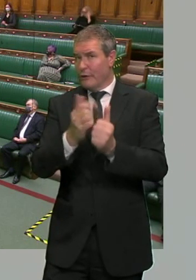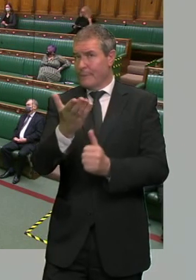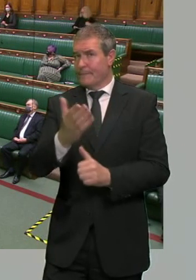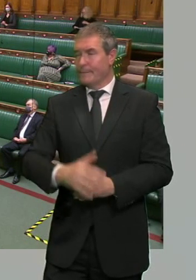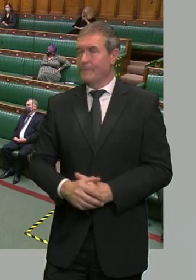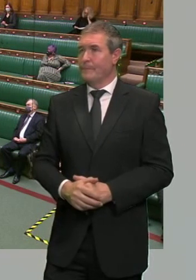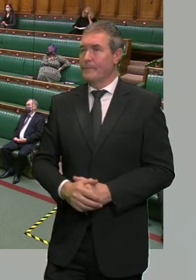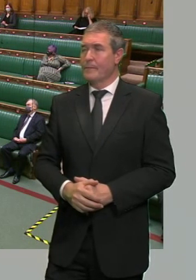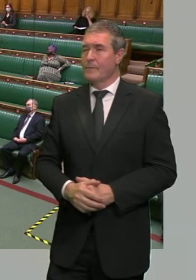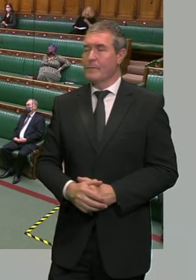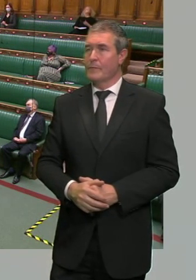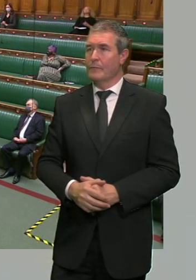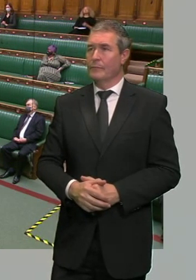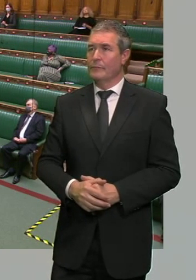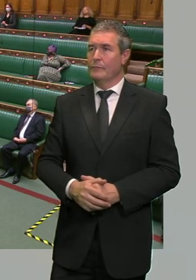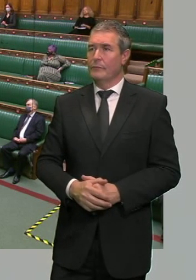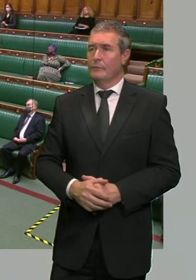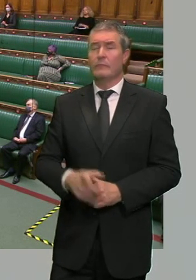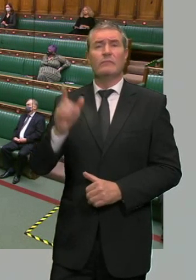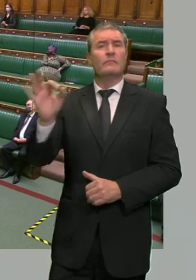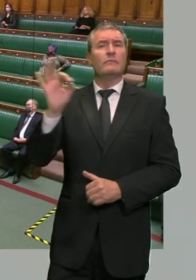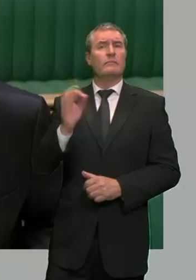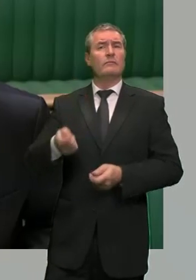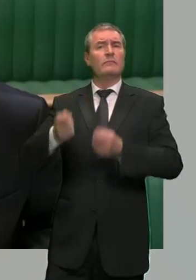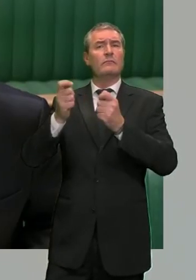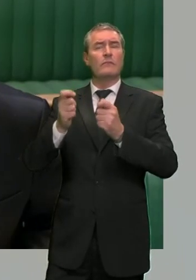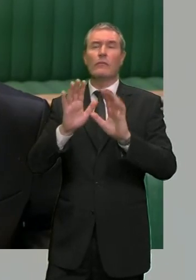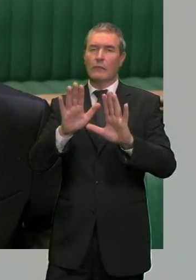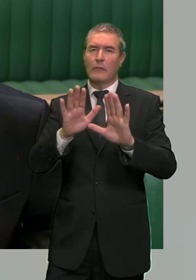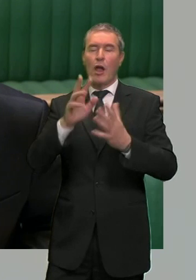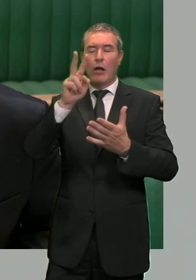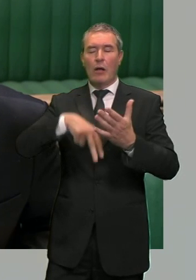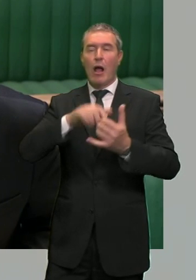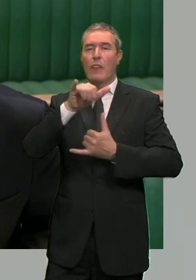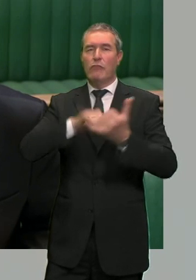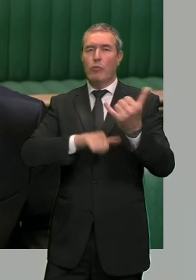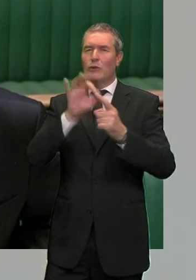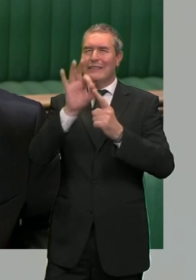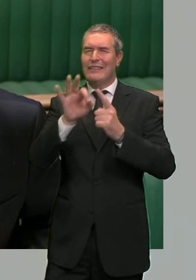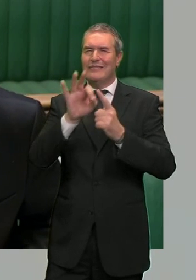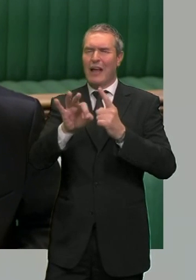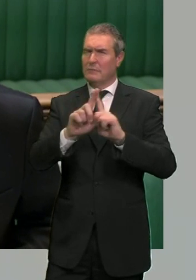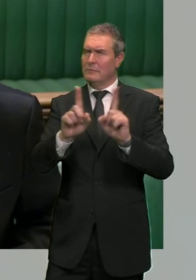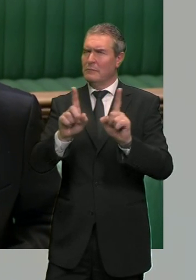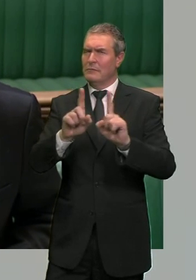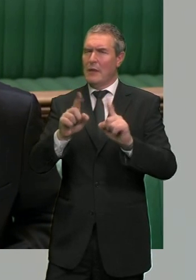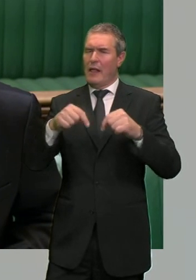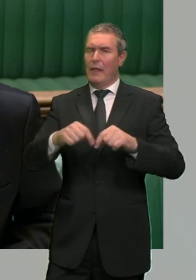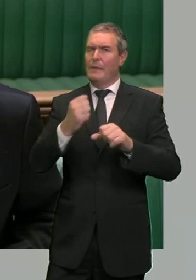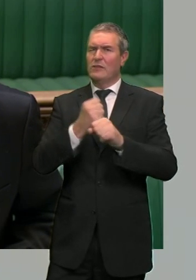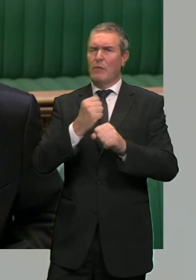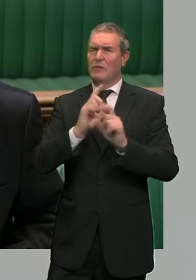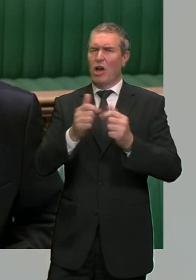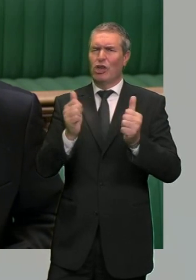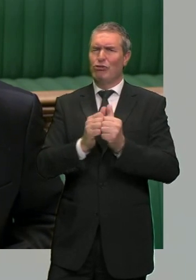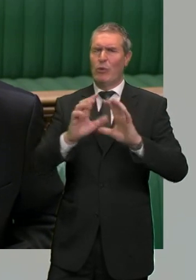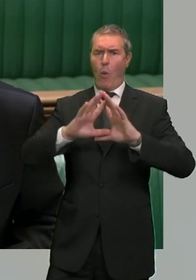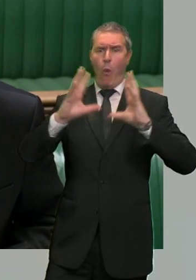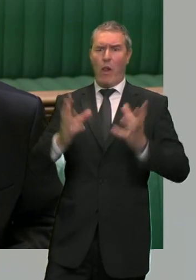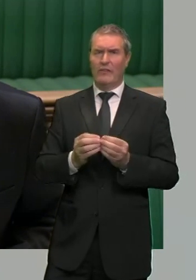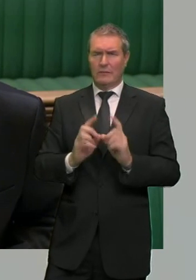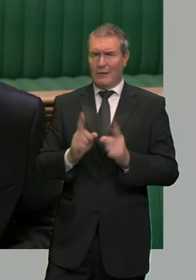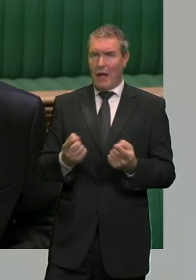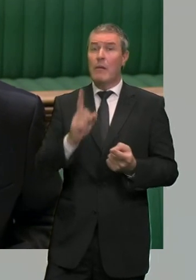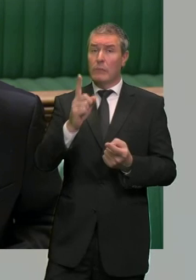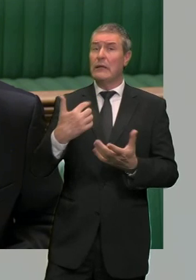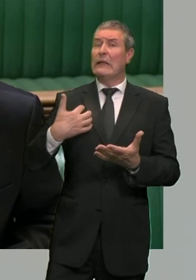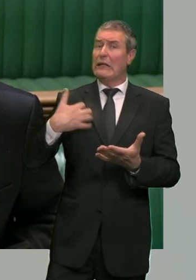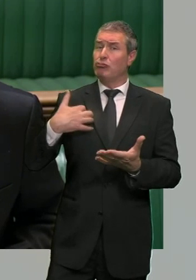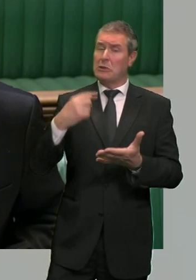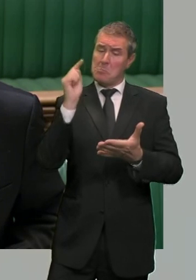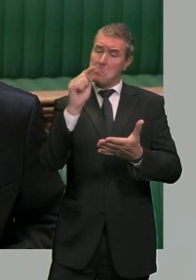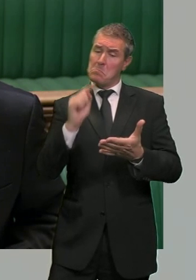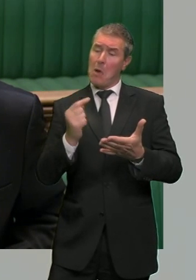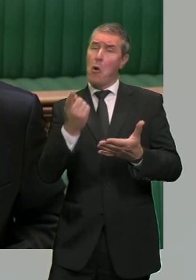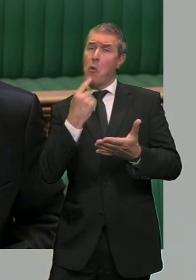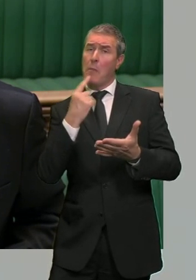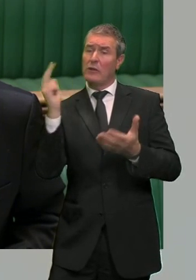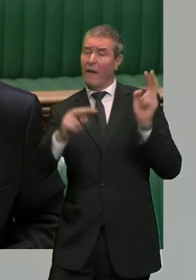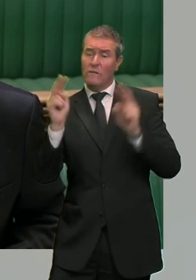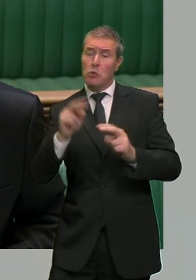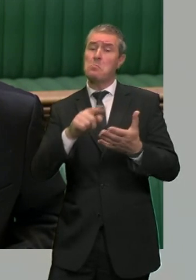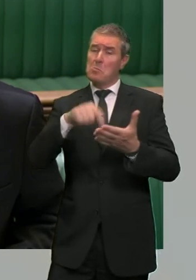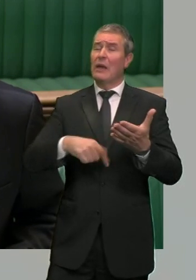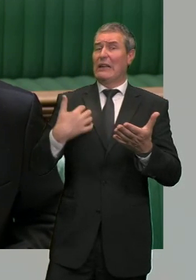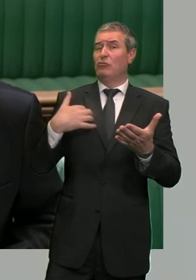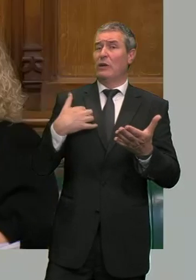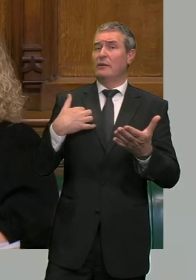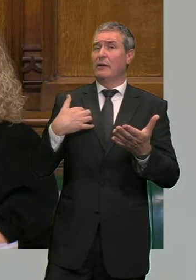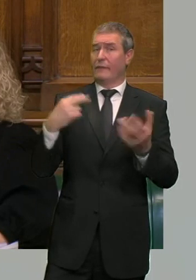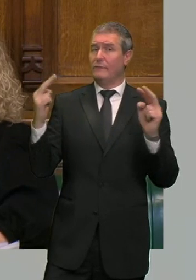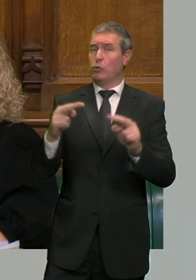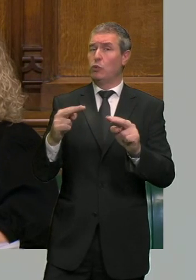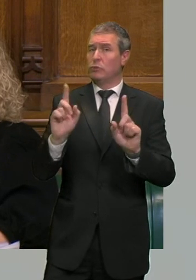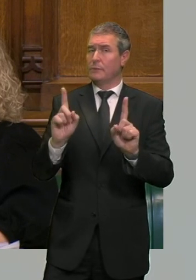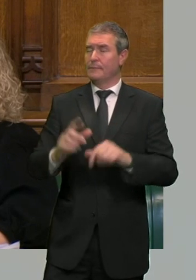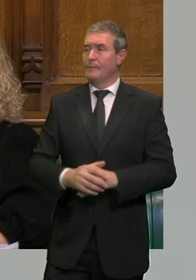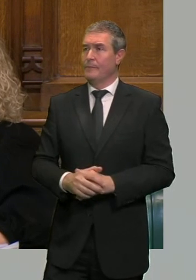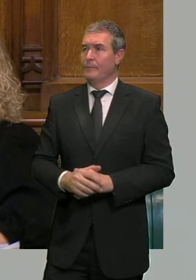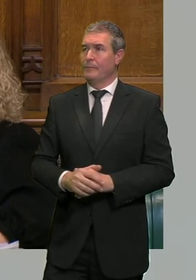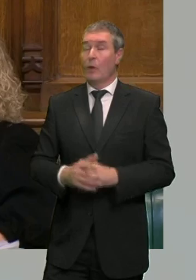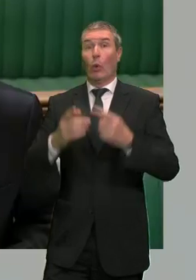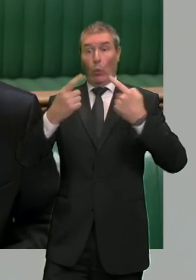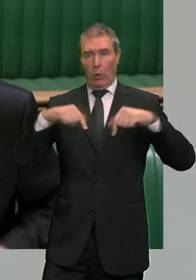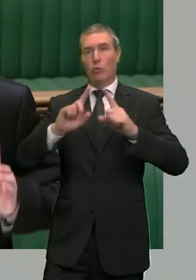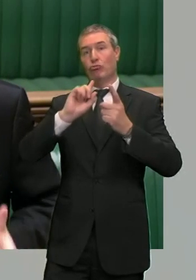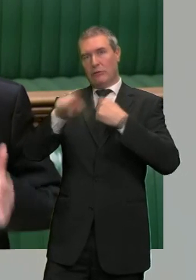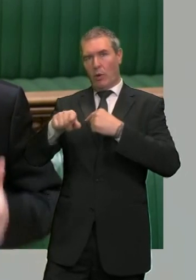Of course, when we look at and read the report in detail, the Government are not going to agree with everything, but there are some interesting observations and some interesting ways of looking at things.